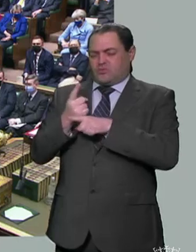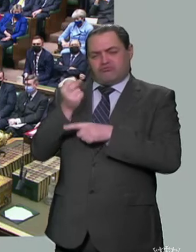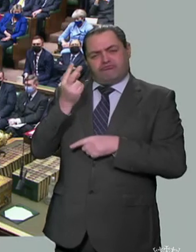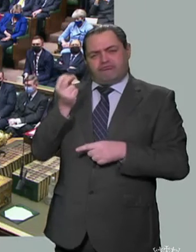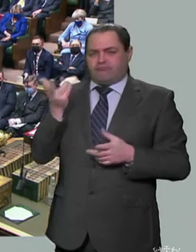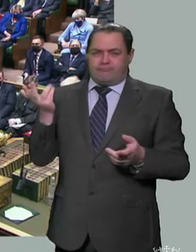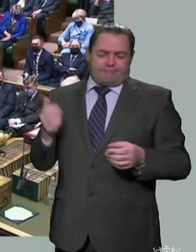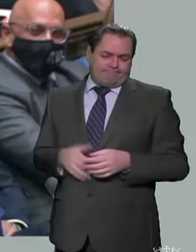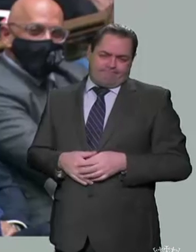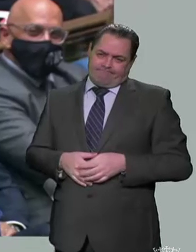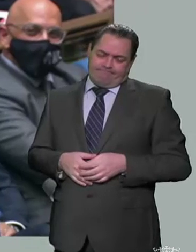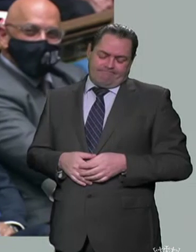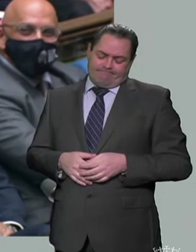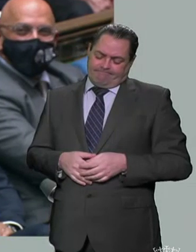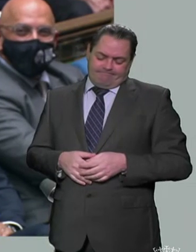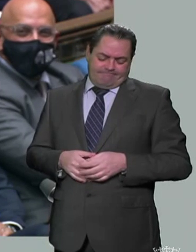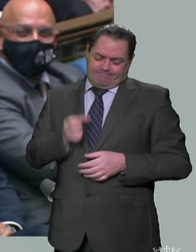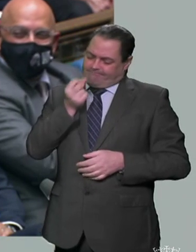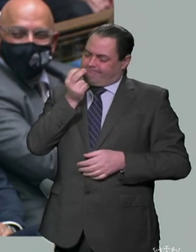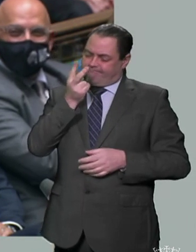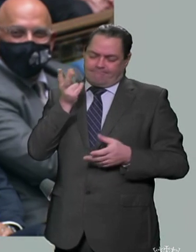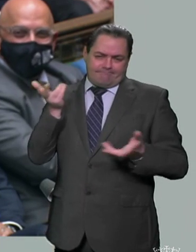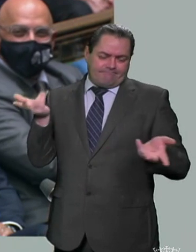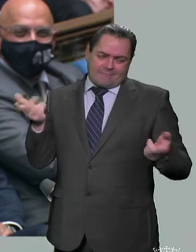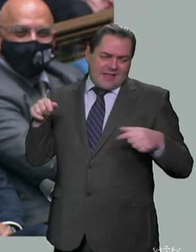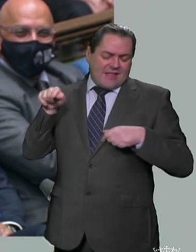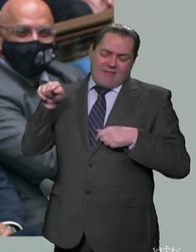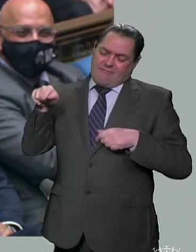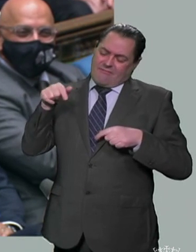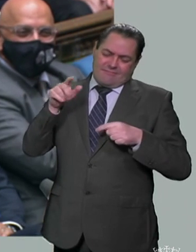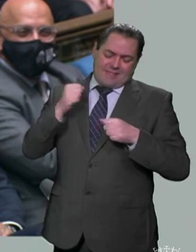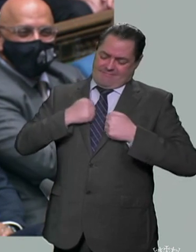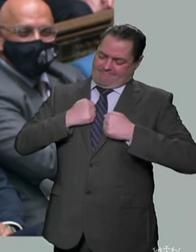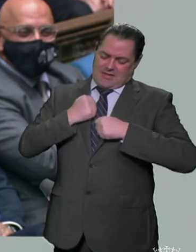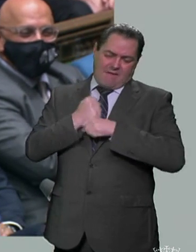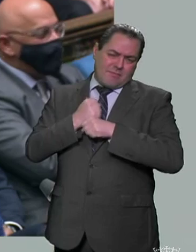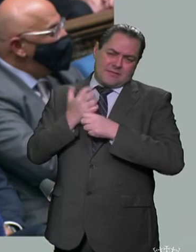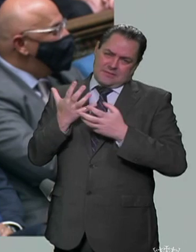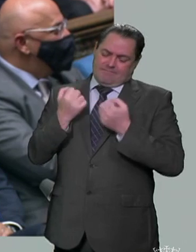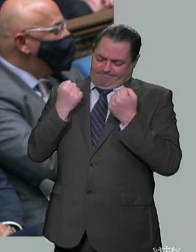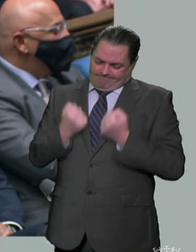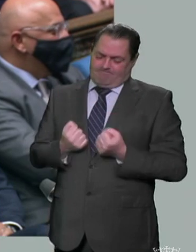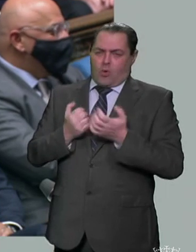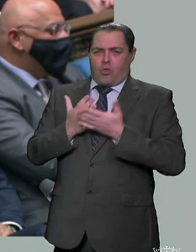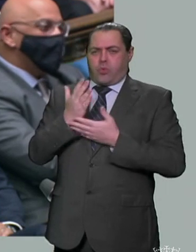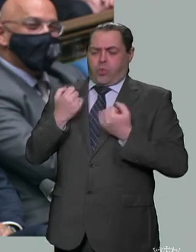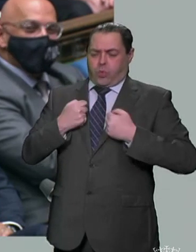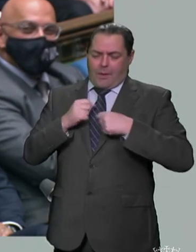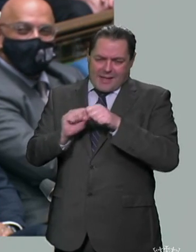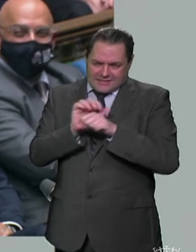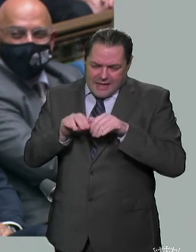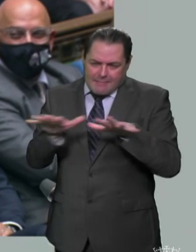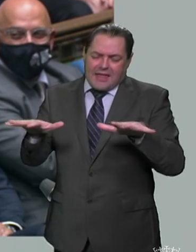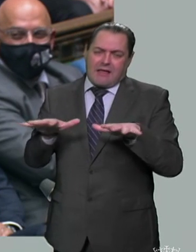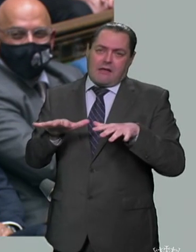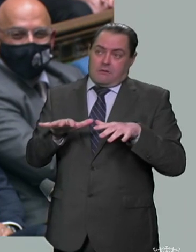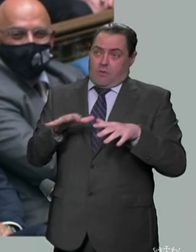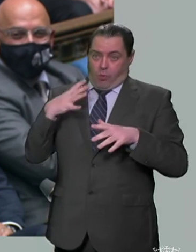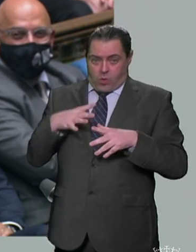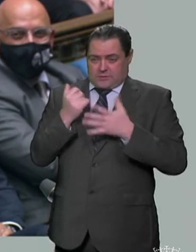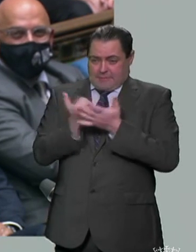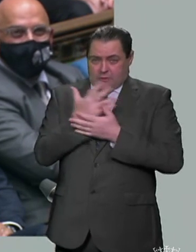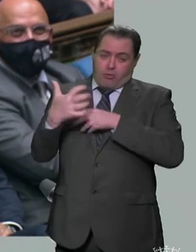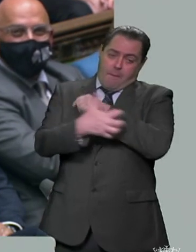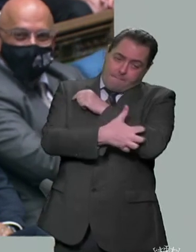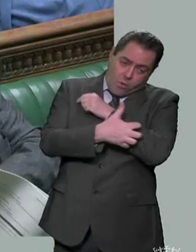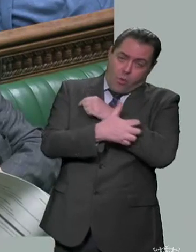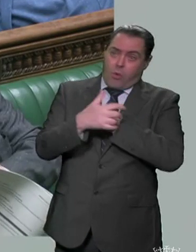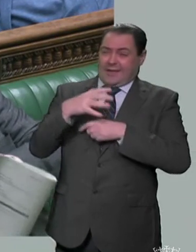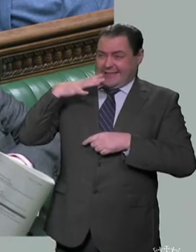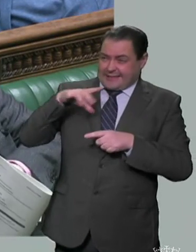This Government are absolutely determined, as I have said throughout this pandemic, to look after particularly the poorest and the neediest.